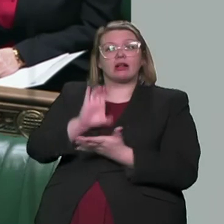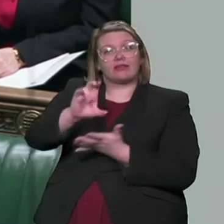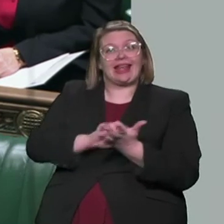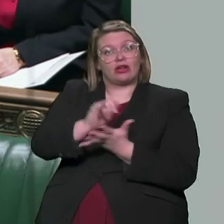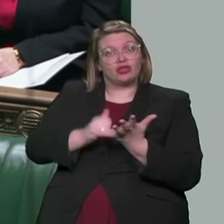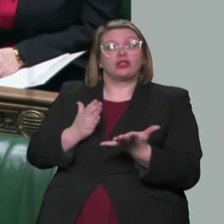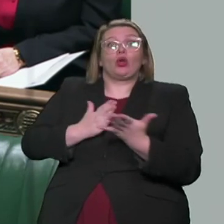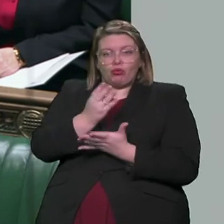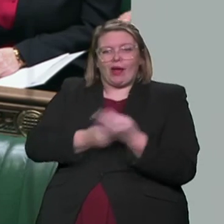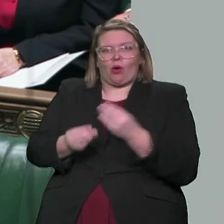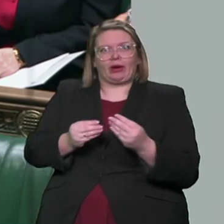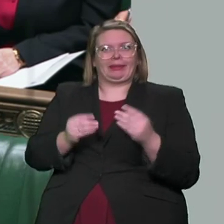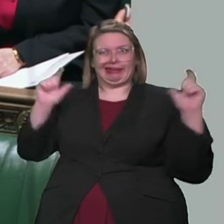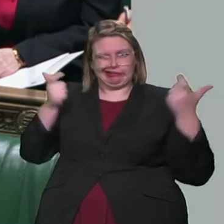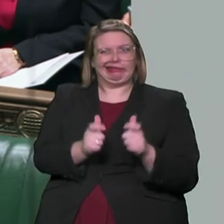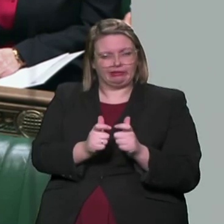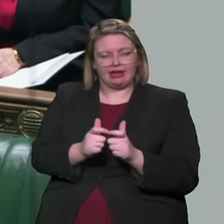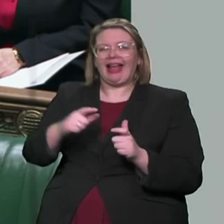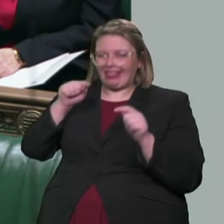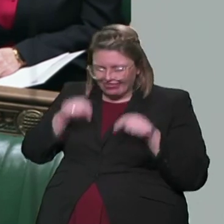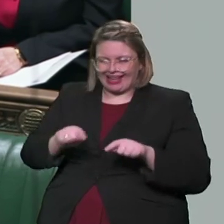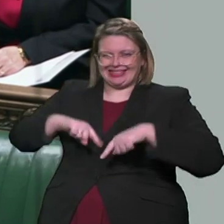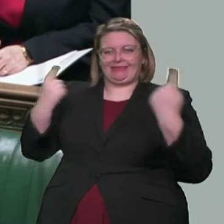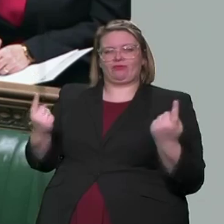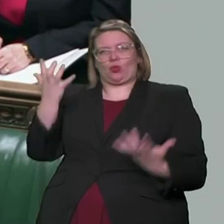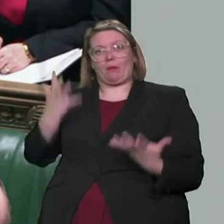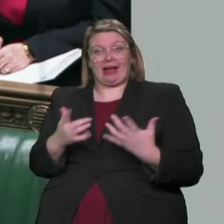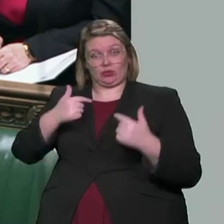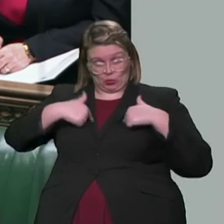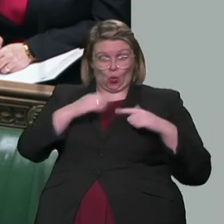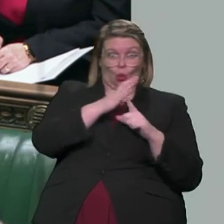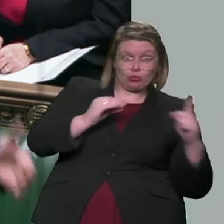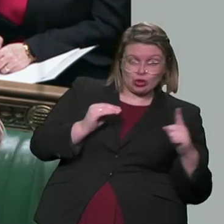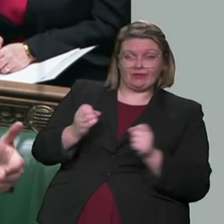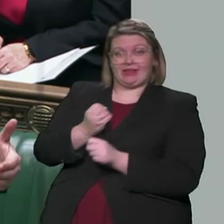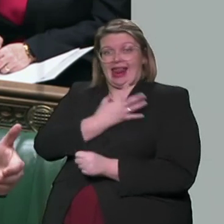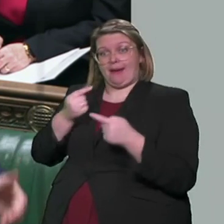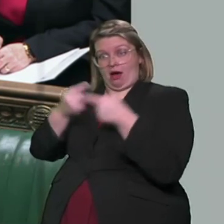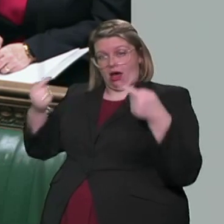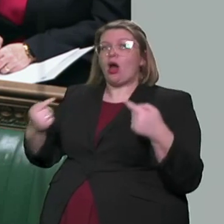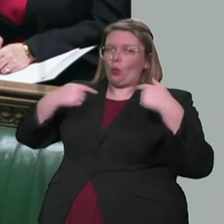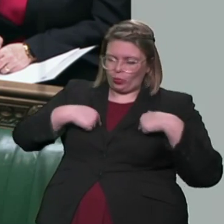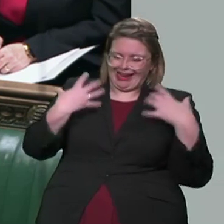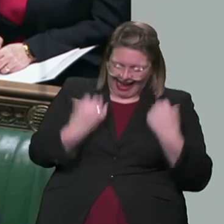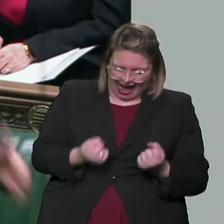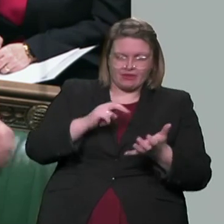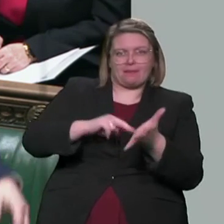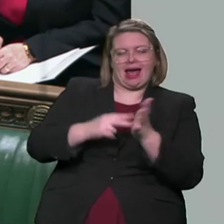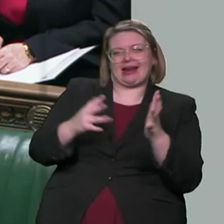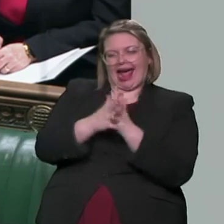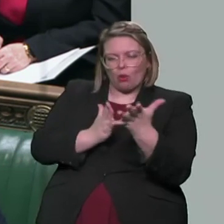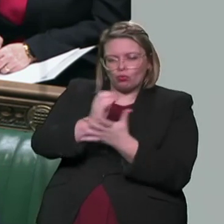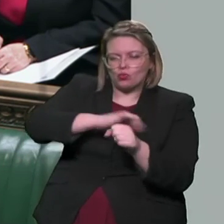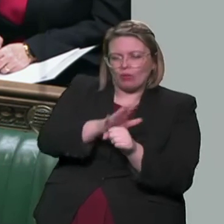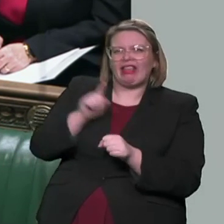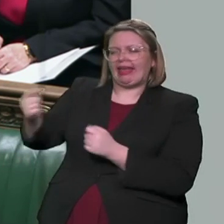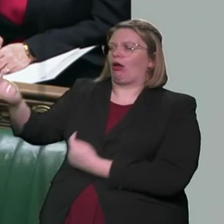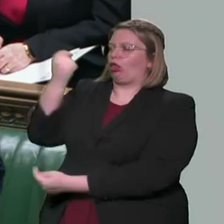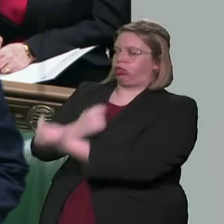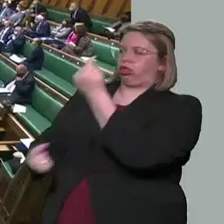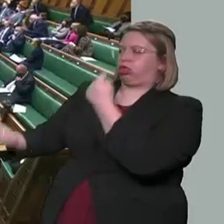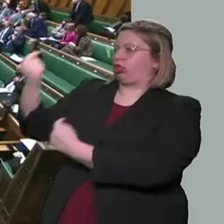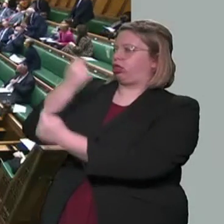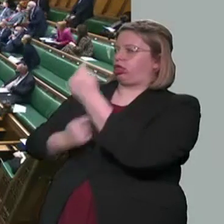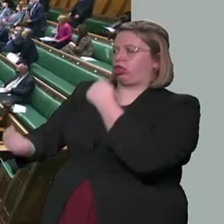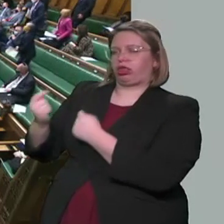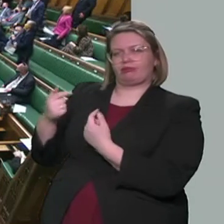That is the fundamental difference between this Government and that Opposition: we have a plan for getting through covid; all they do is carp from the sidelines.